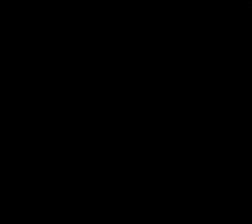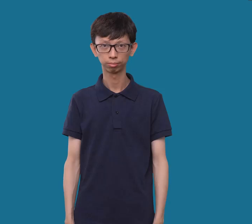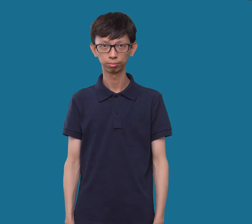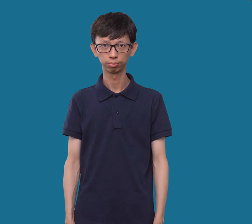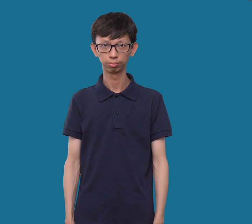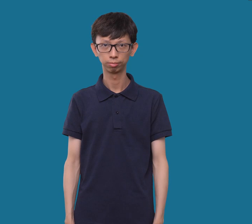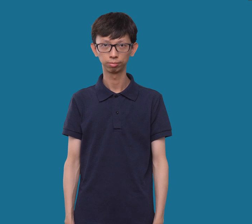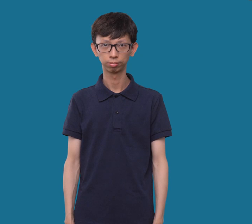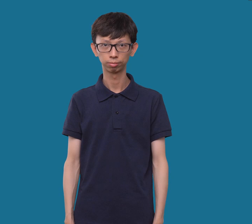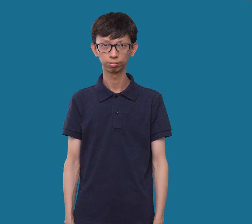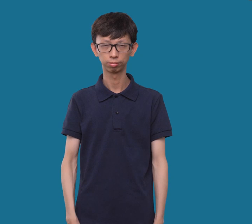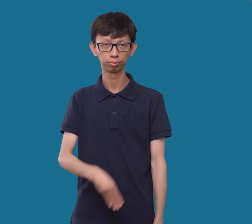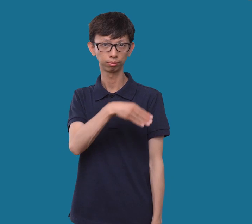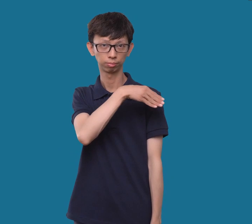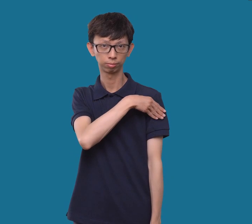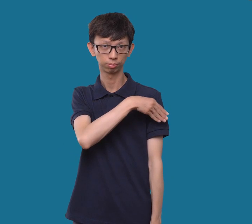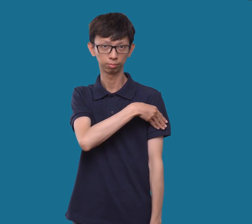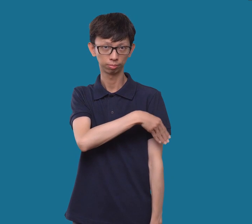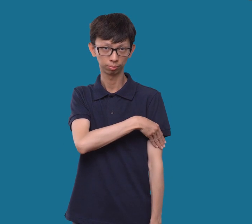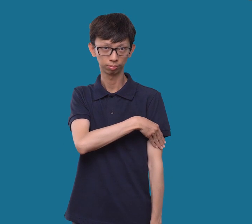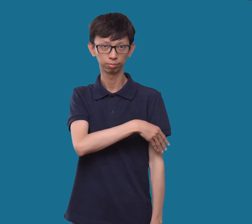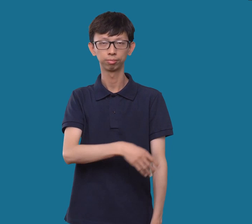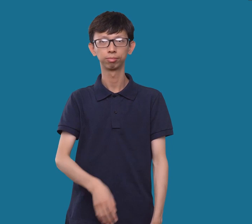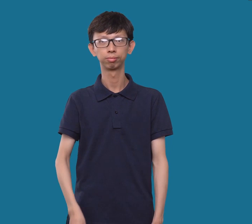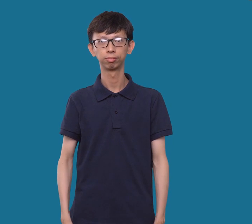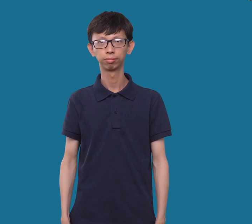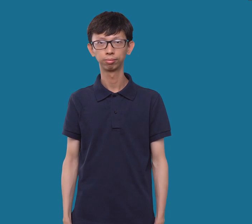Lạc Long Quân